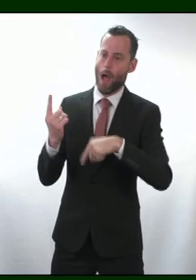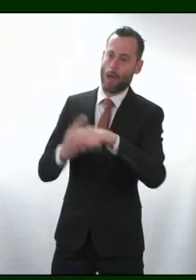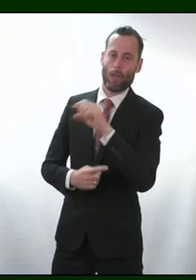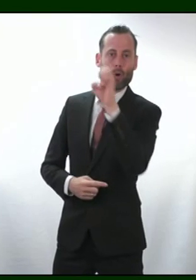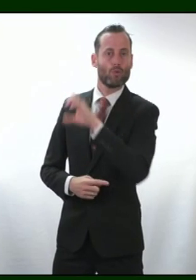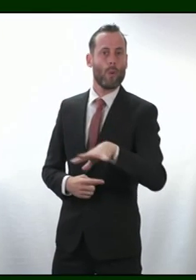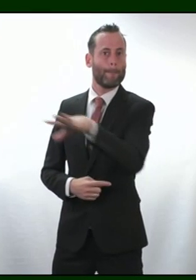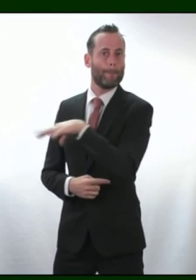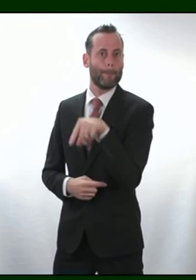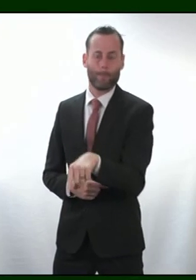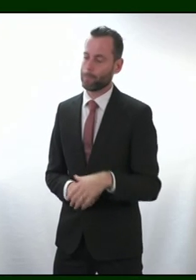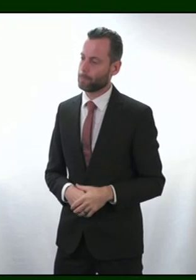Well, Mr Speaker, I heard what the Prime Minister had